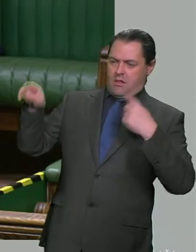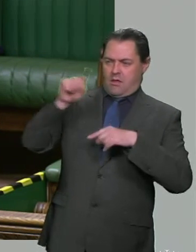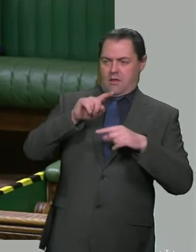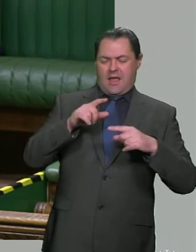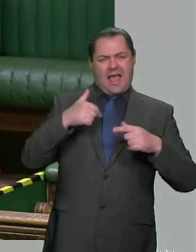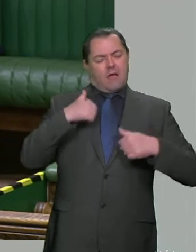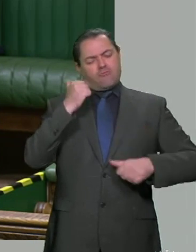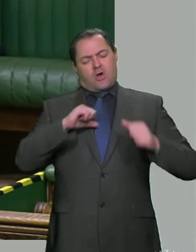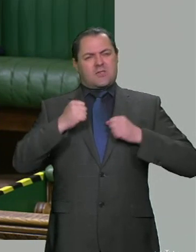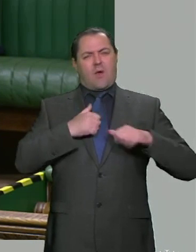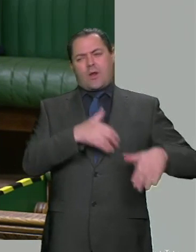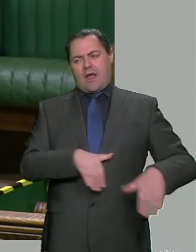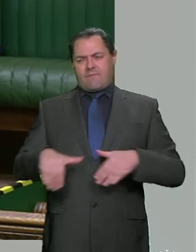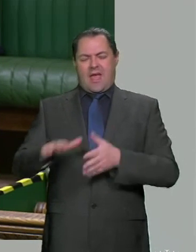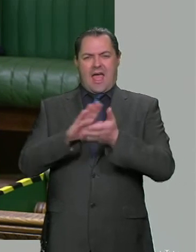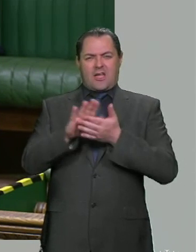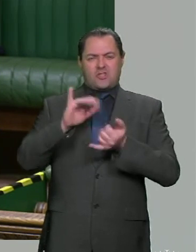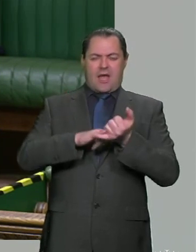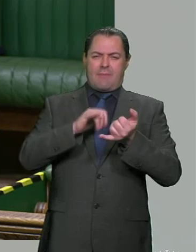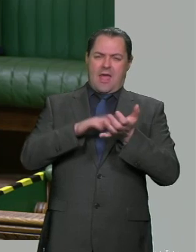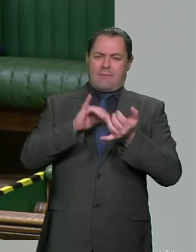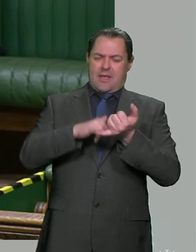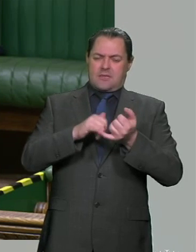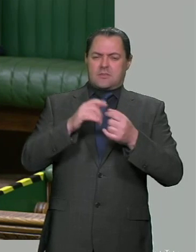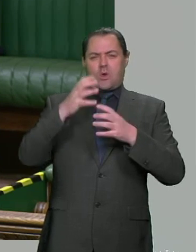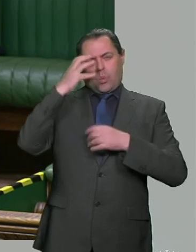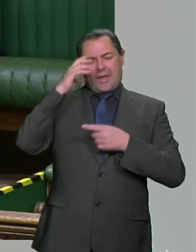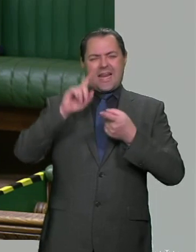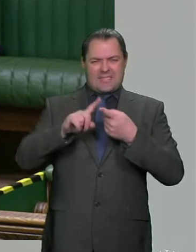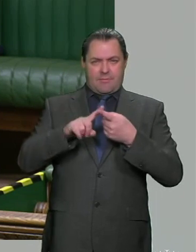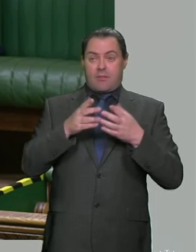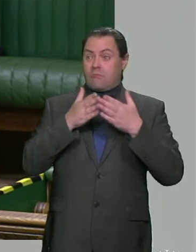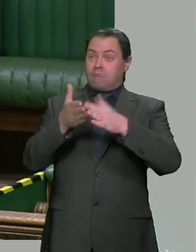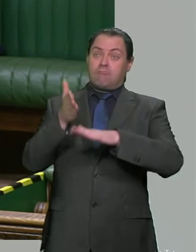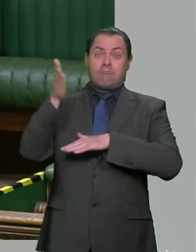The pride of our navy, HMS Queen Elizabeth, sailed this week with her strike group.